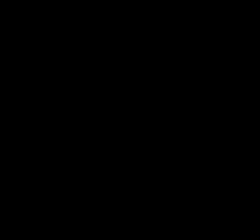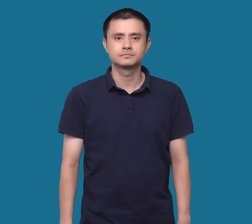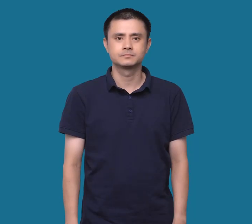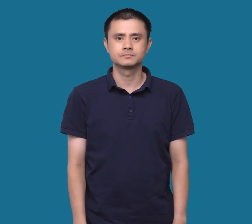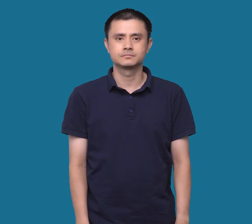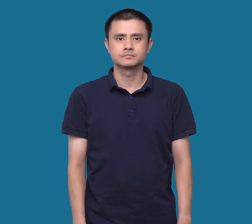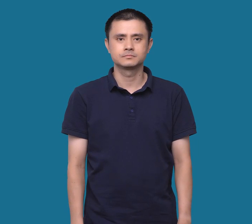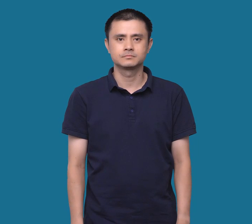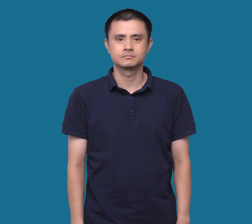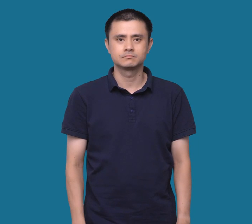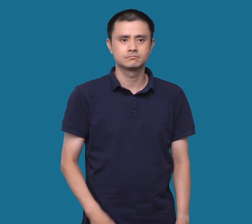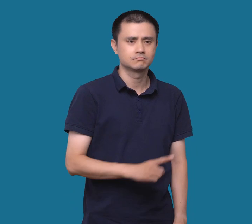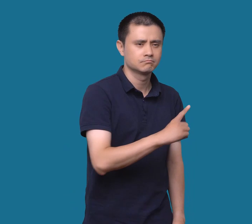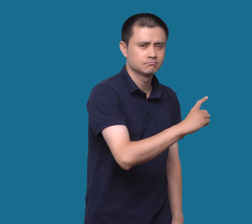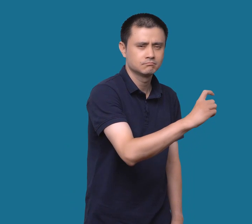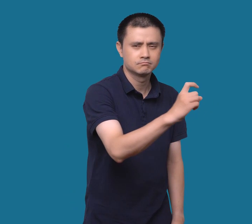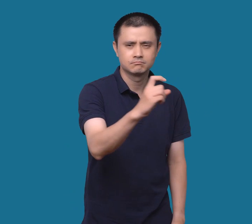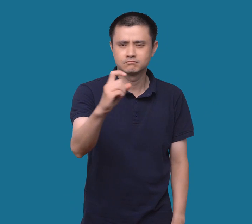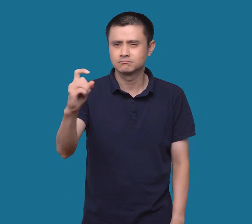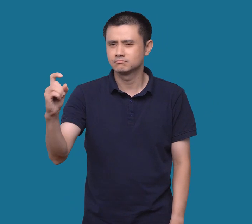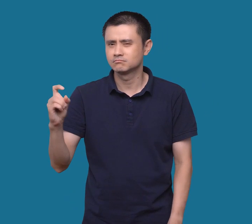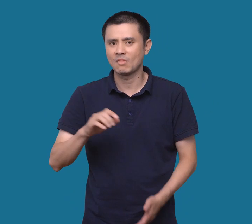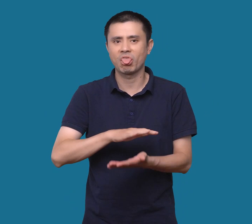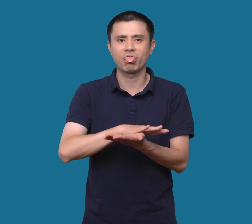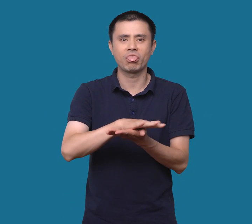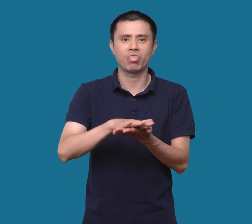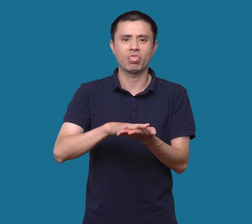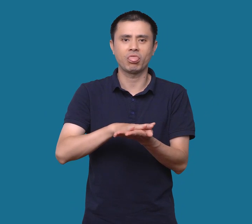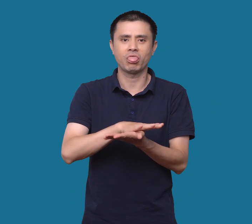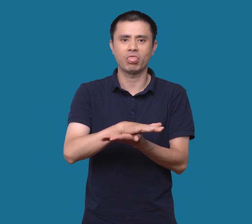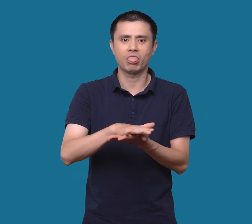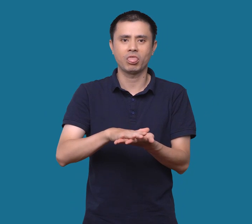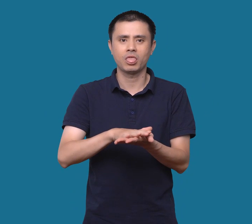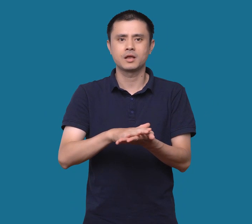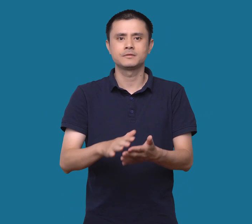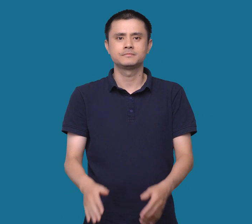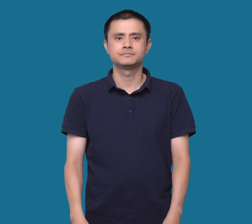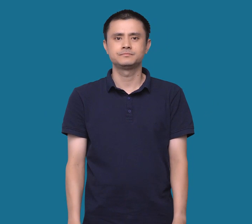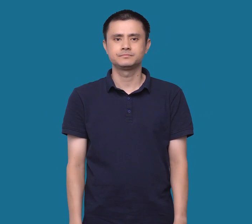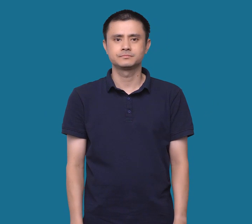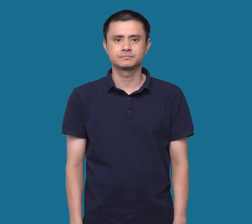diệt chủng